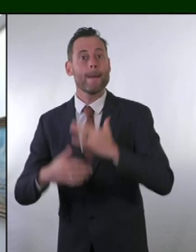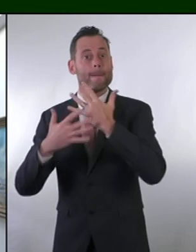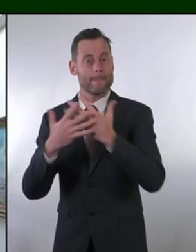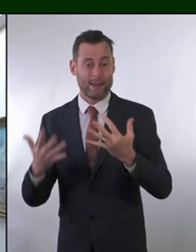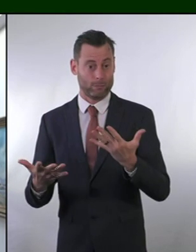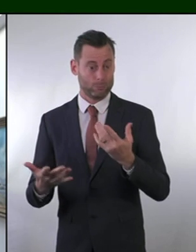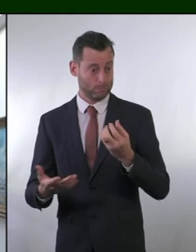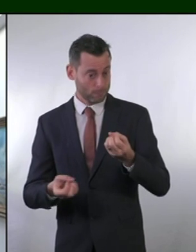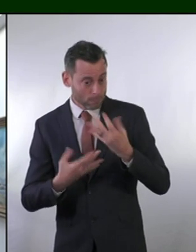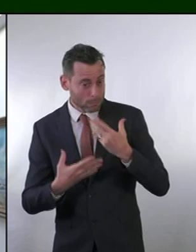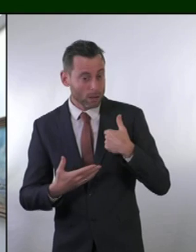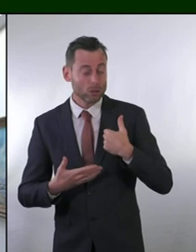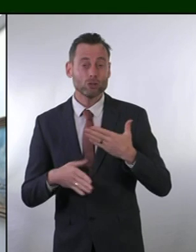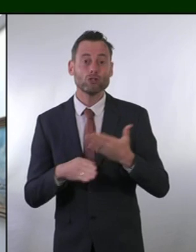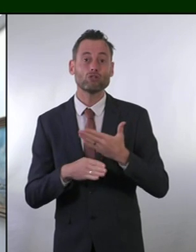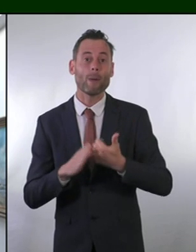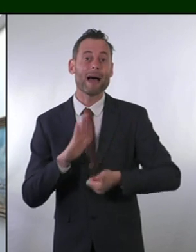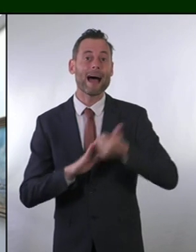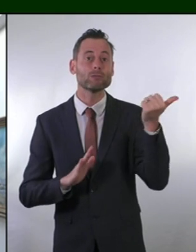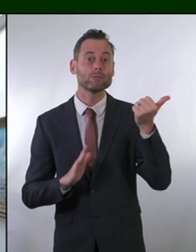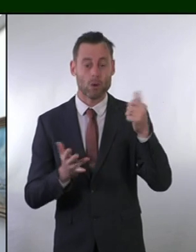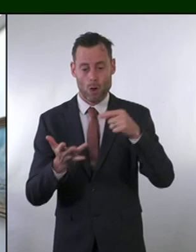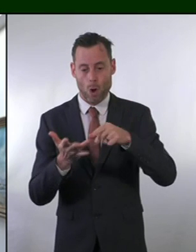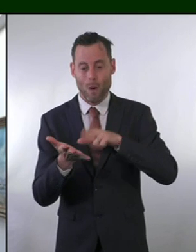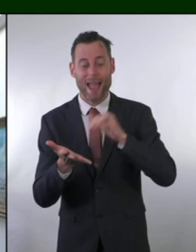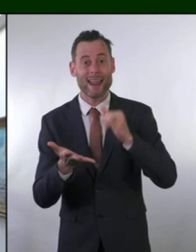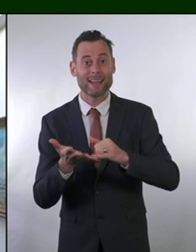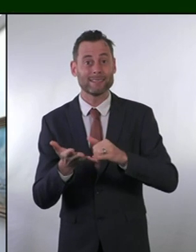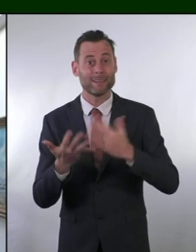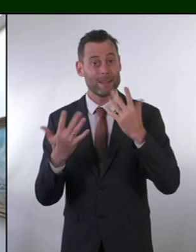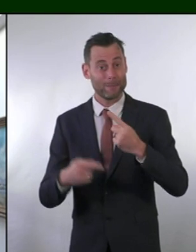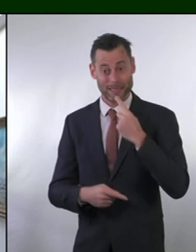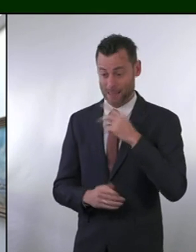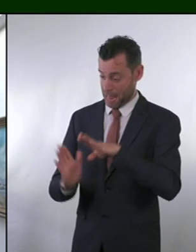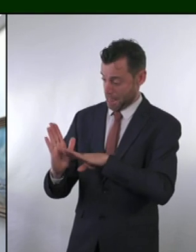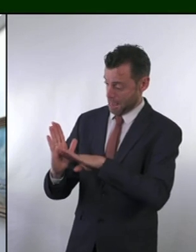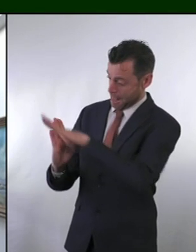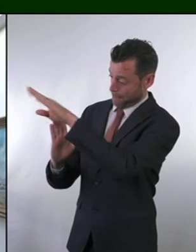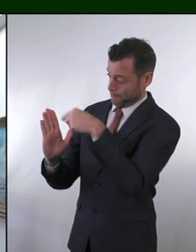The Office for National Statistics has confirmed that we have the highest rate of redundancies since 2009.